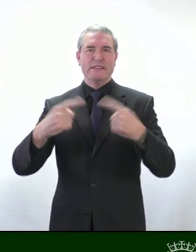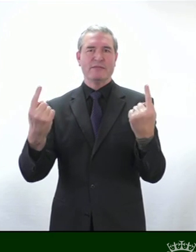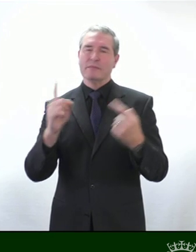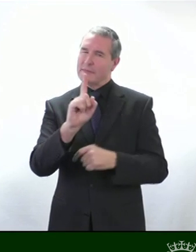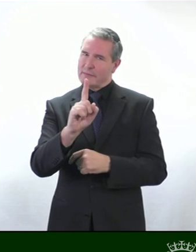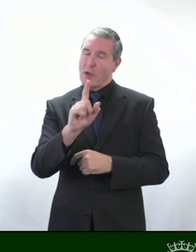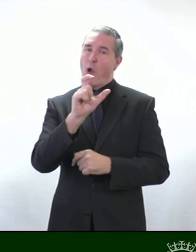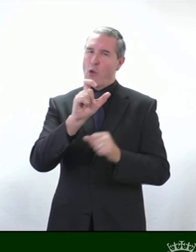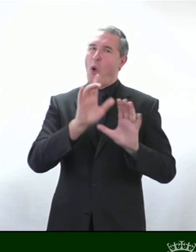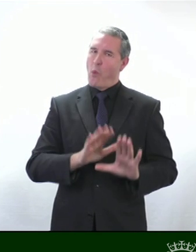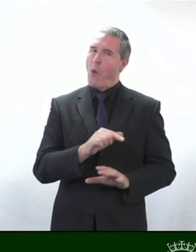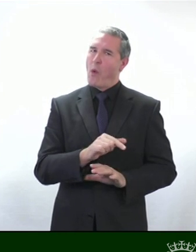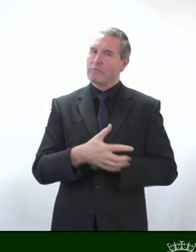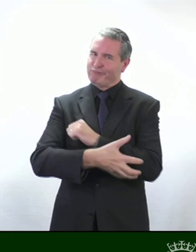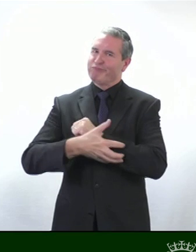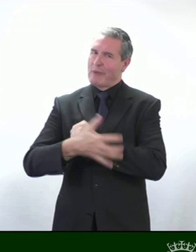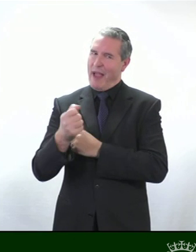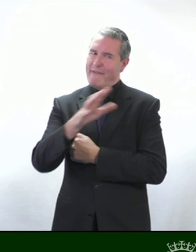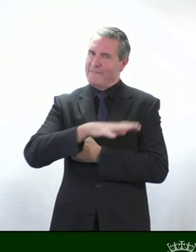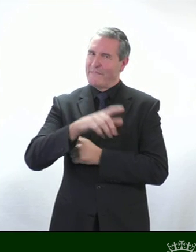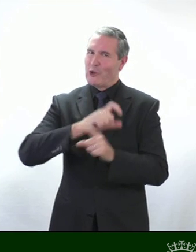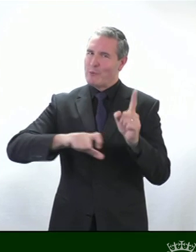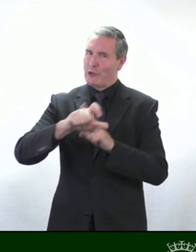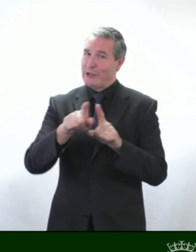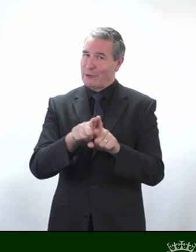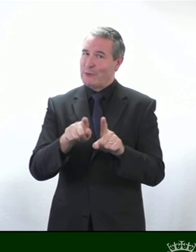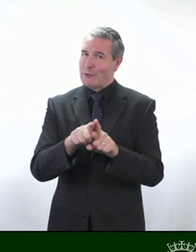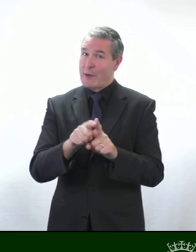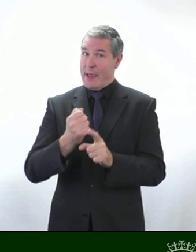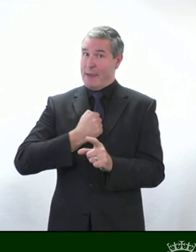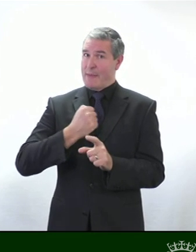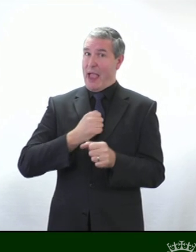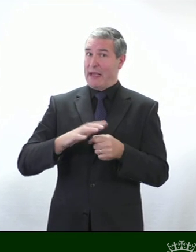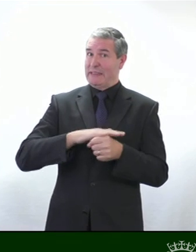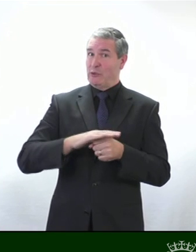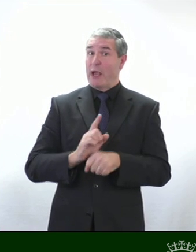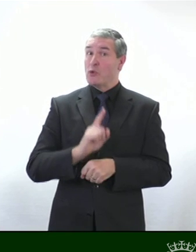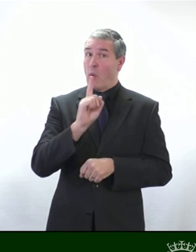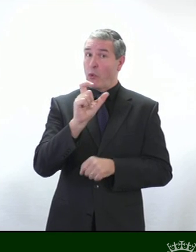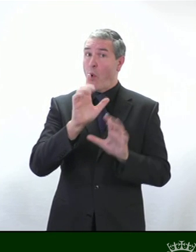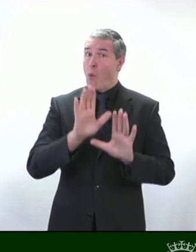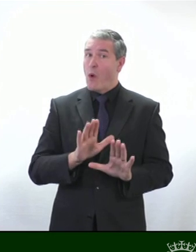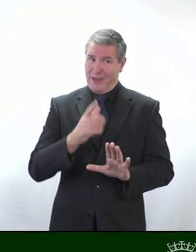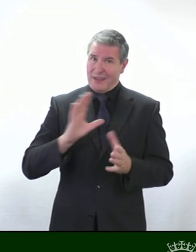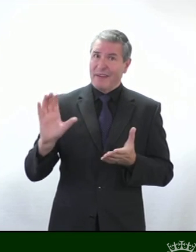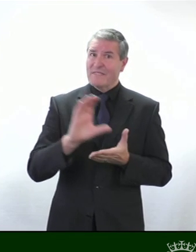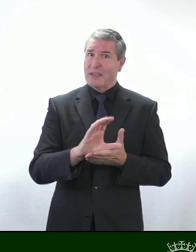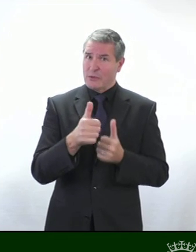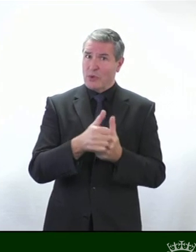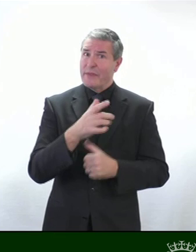However, Cornwall has pockets of deprivation, and many communities in my constituency also need investment and support.